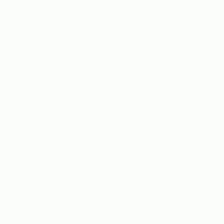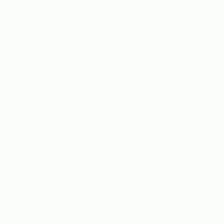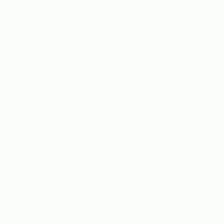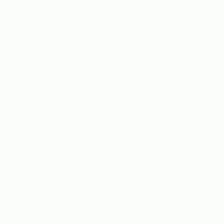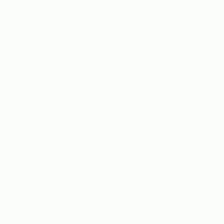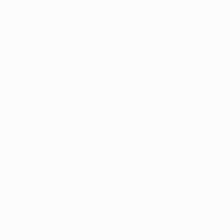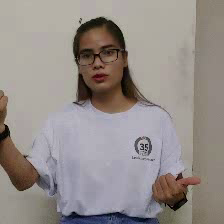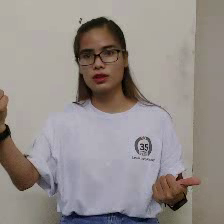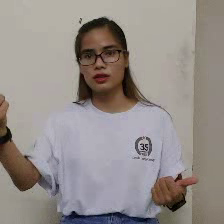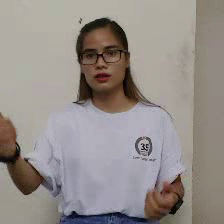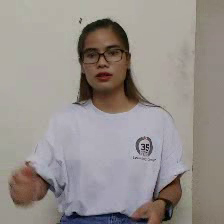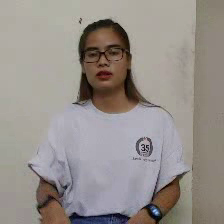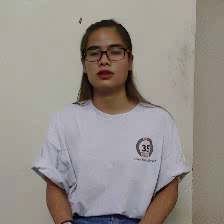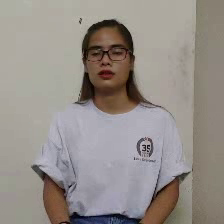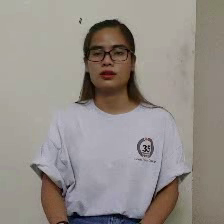Kết hôn